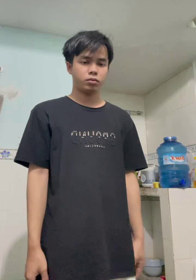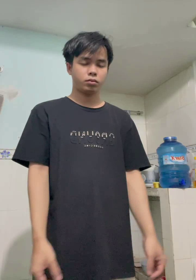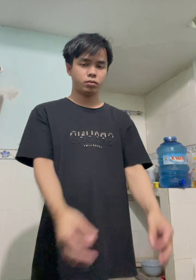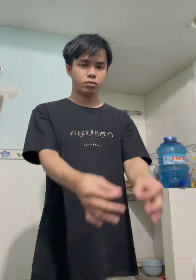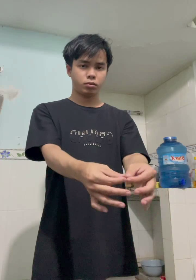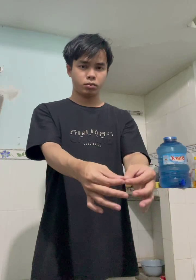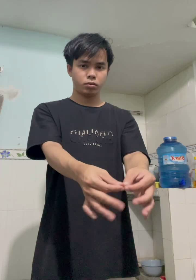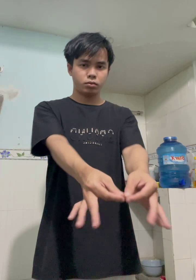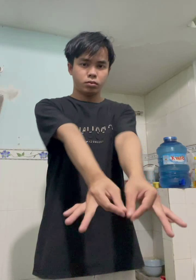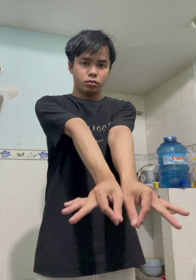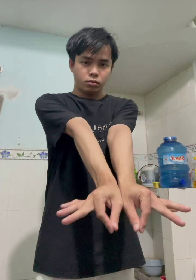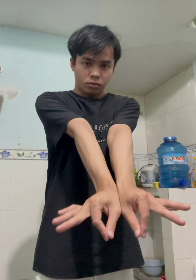cai gi